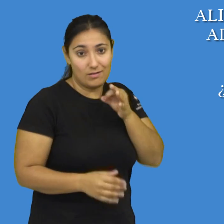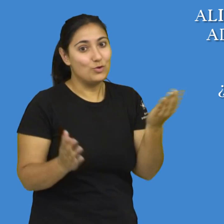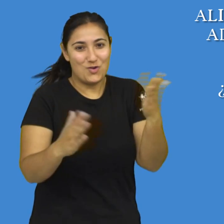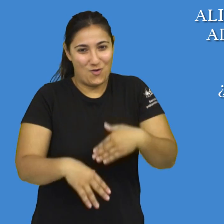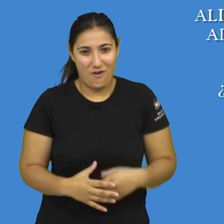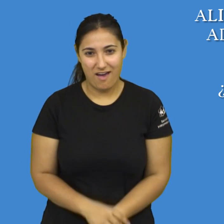haber no